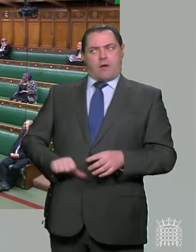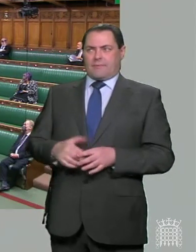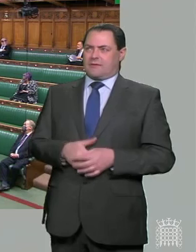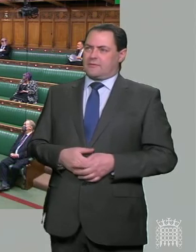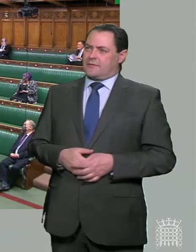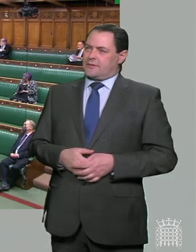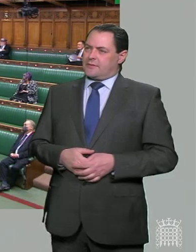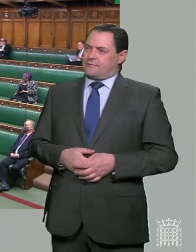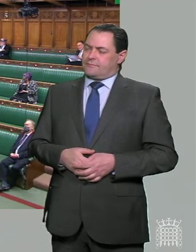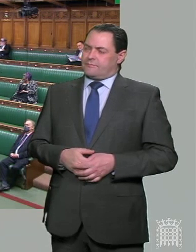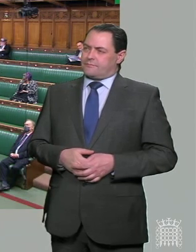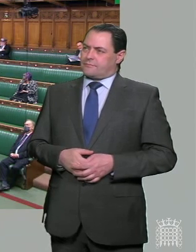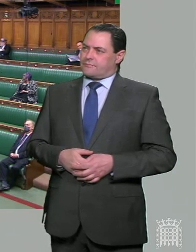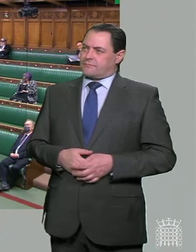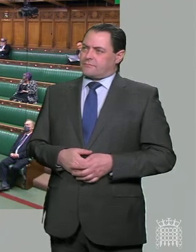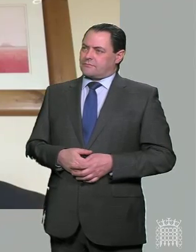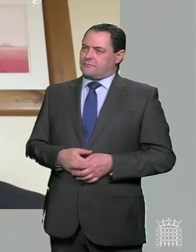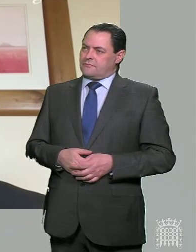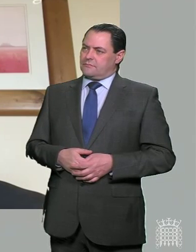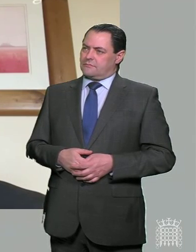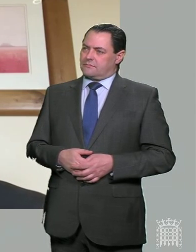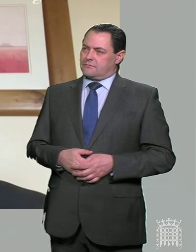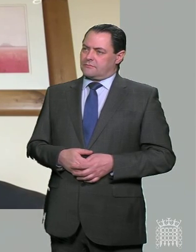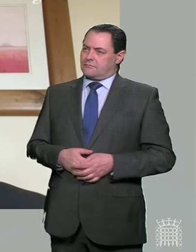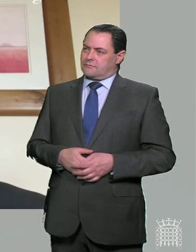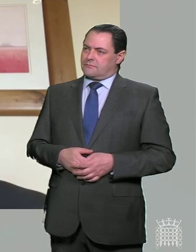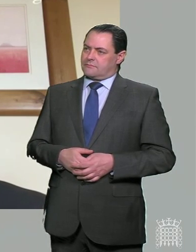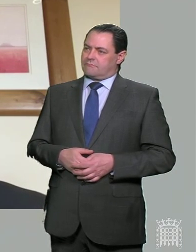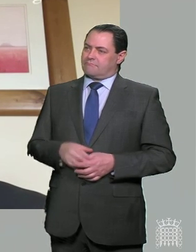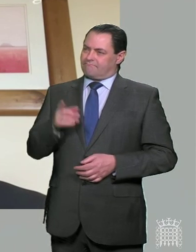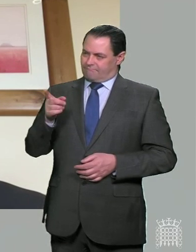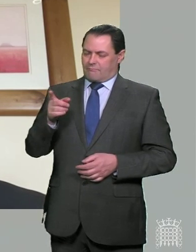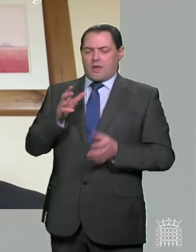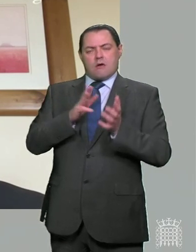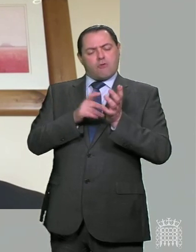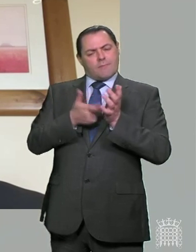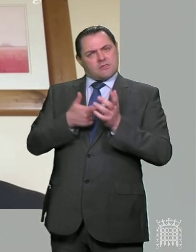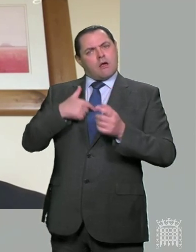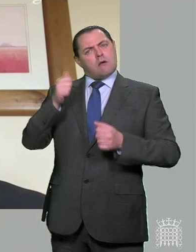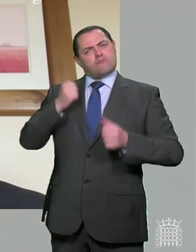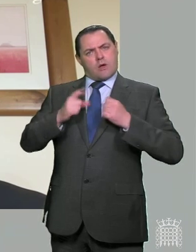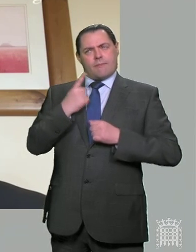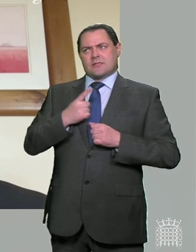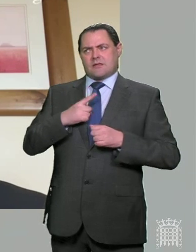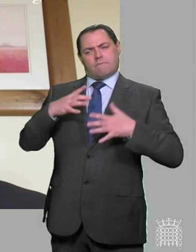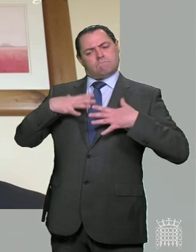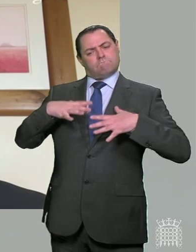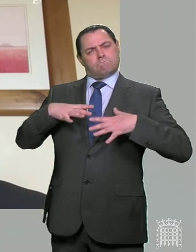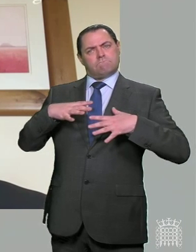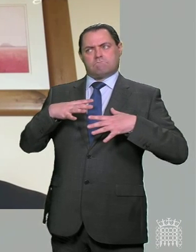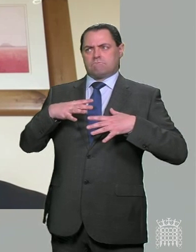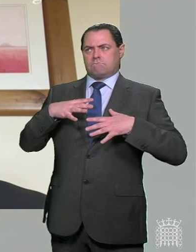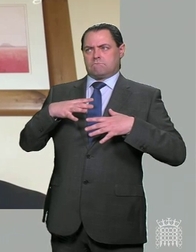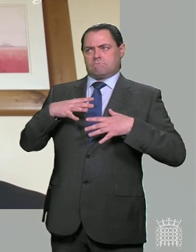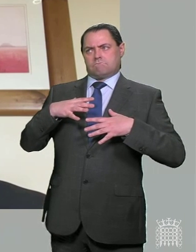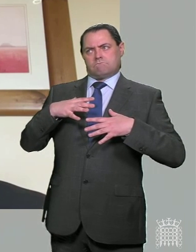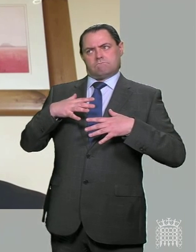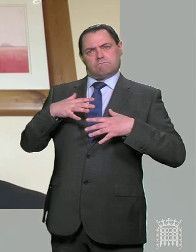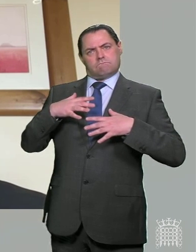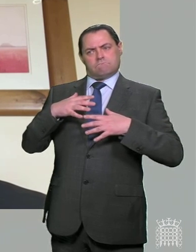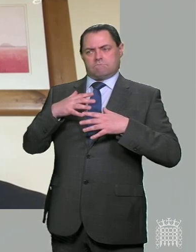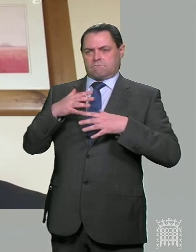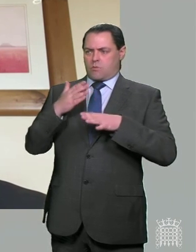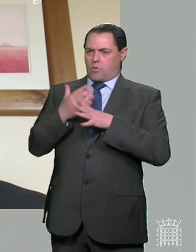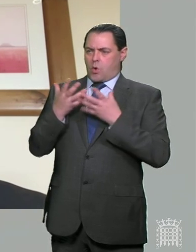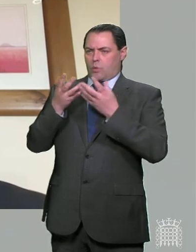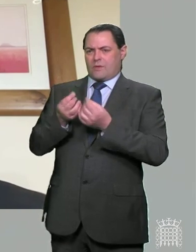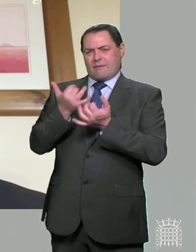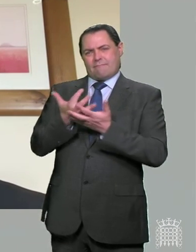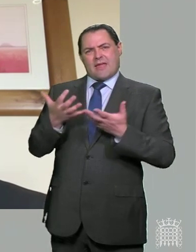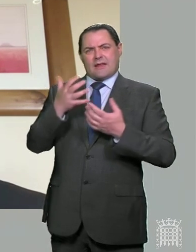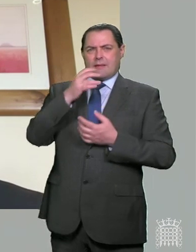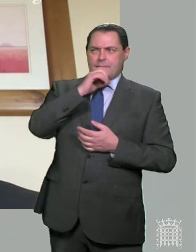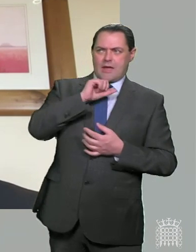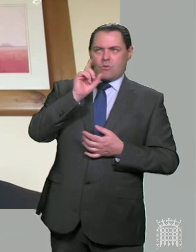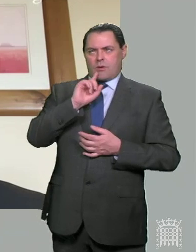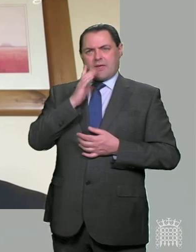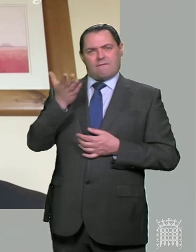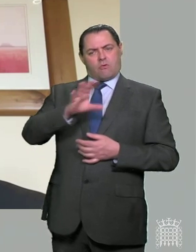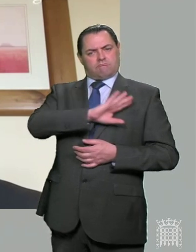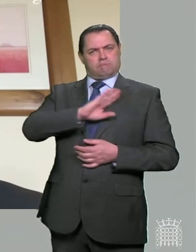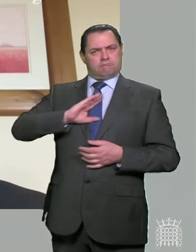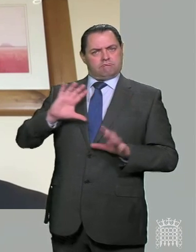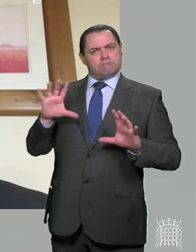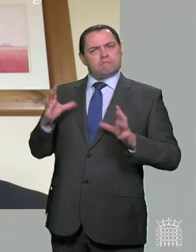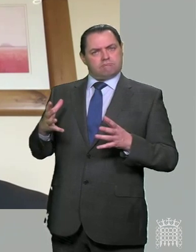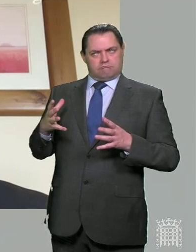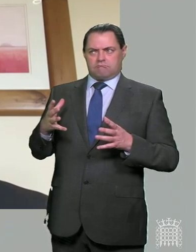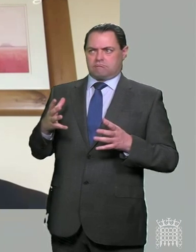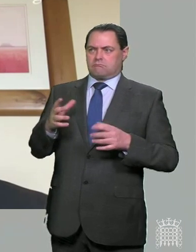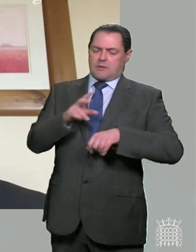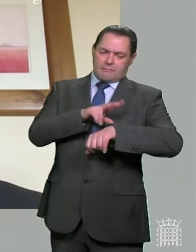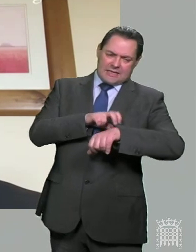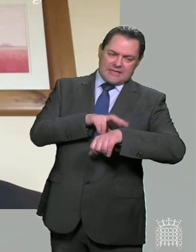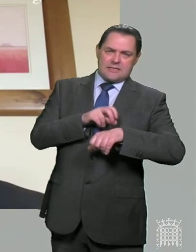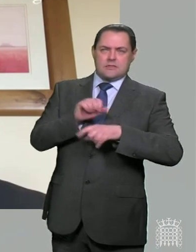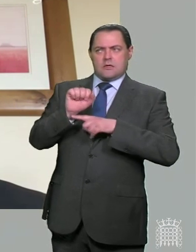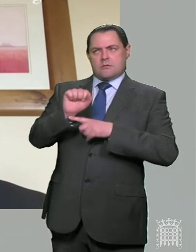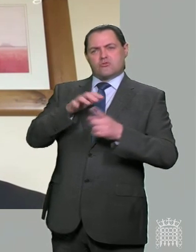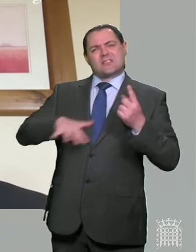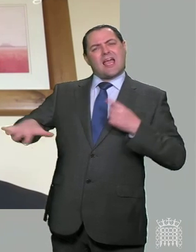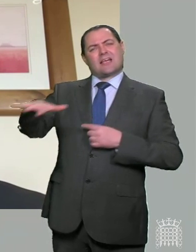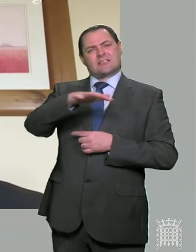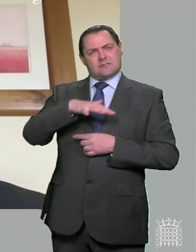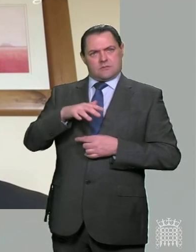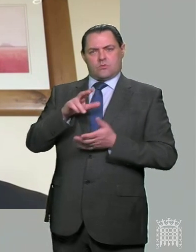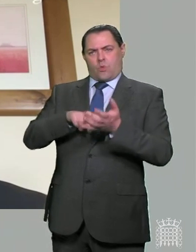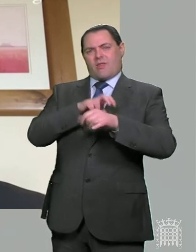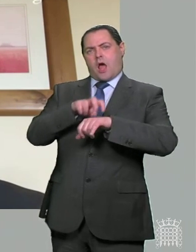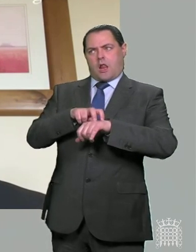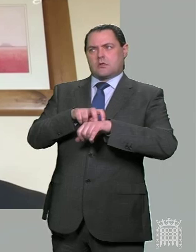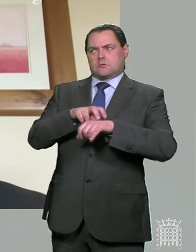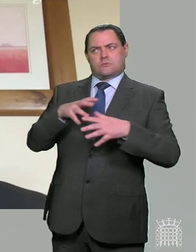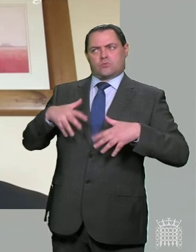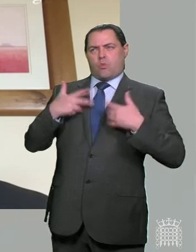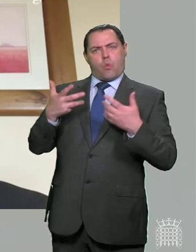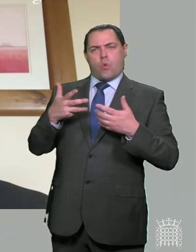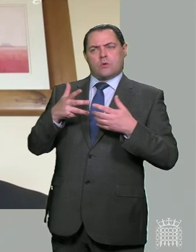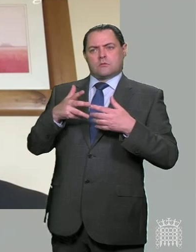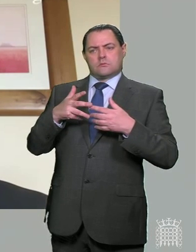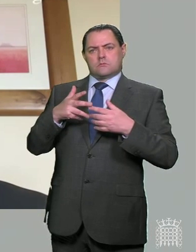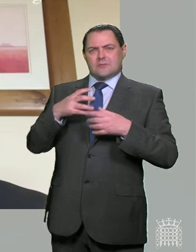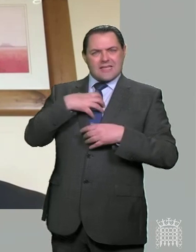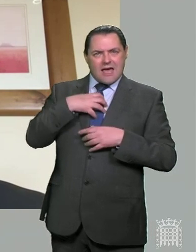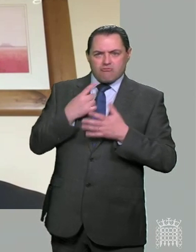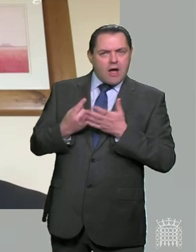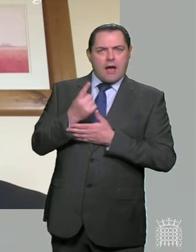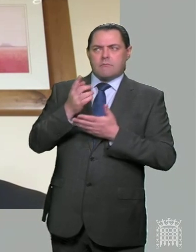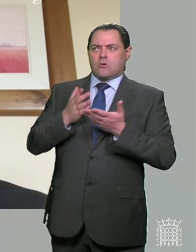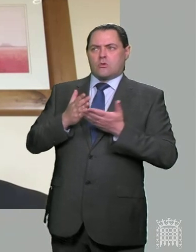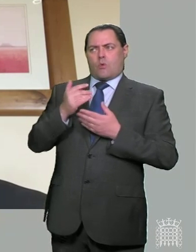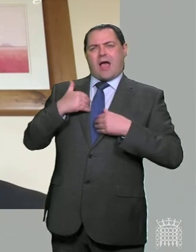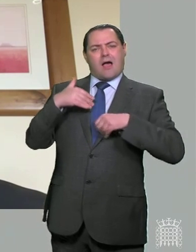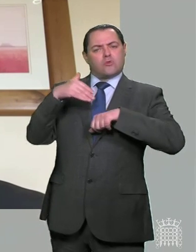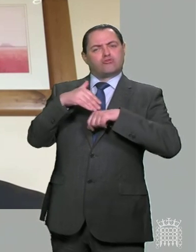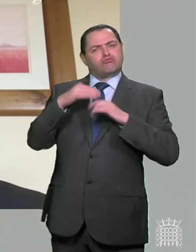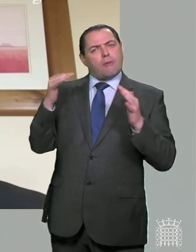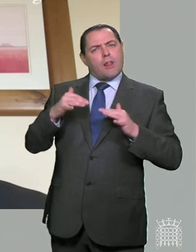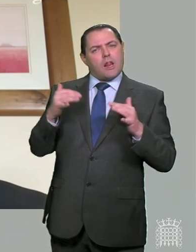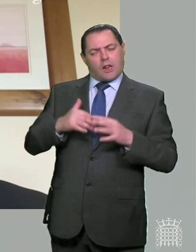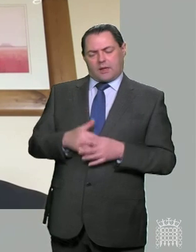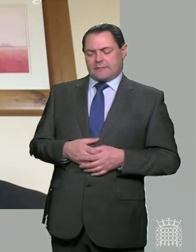Sir Jeffrey M. Donaldson Prime Minister, I was proud to put on the uniform of the Crown and to serve with tens of thousands of men and women from our armed forces and our police in protecting the entire community in Northern Ireland from the ravages of terrorism during our troubled past.